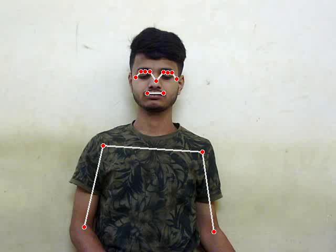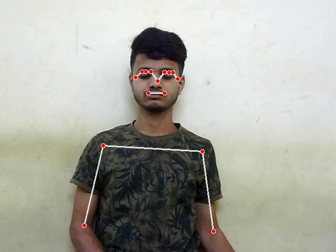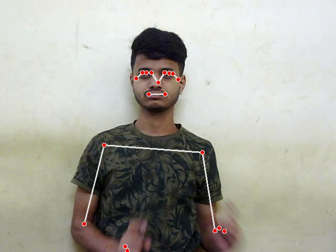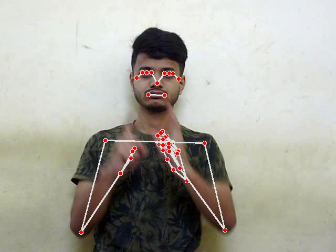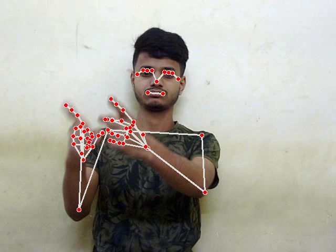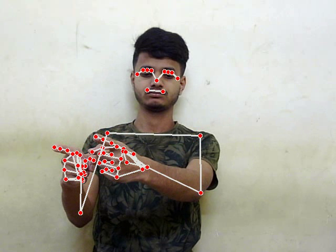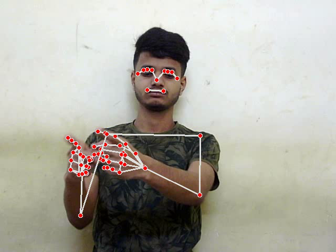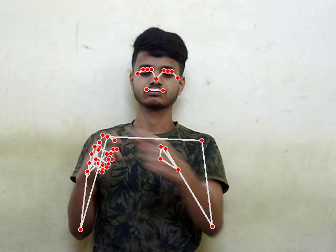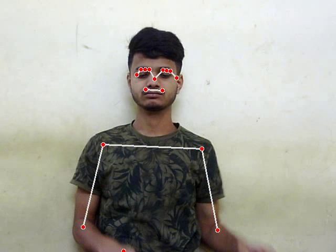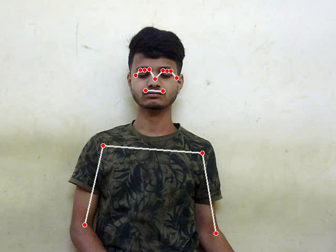go